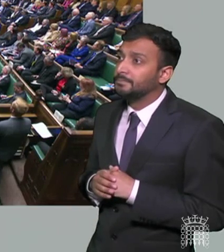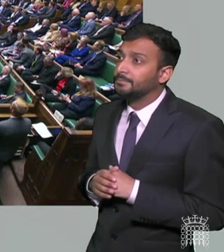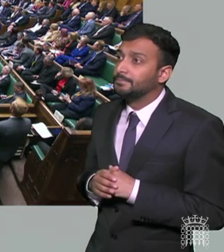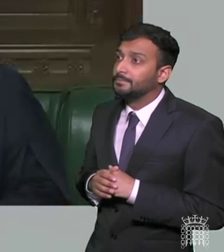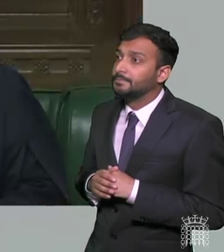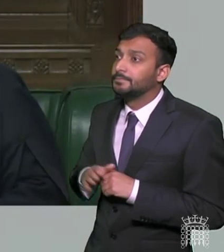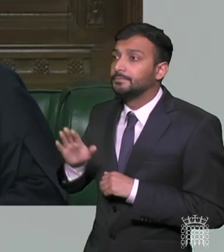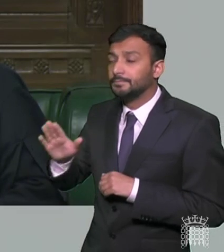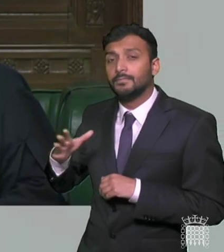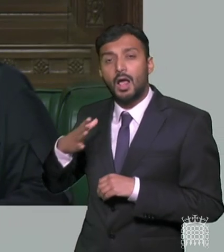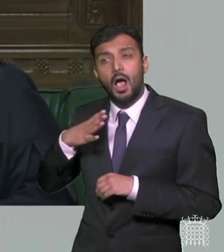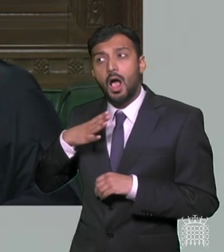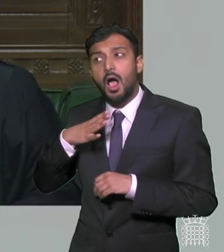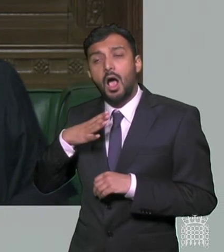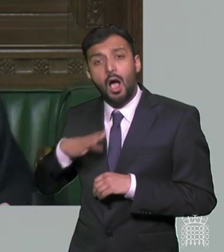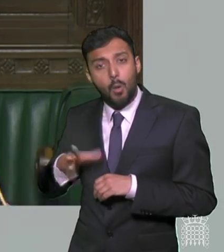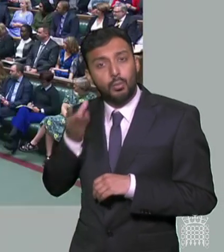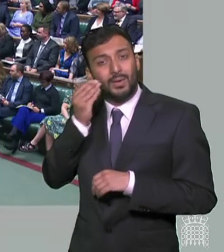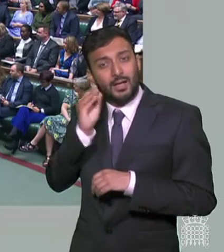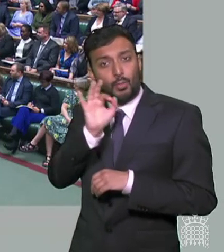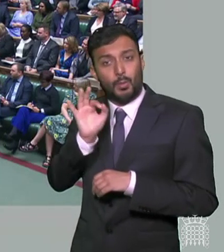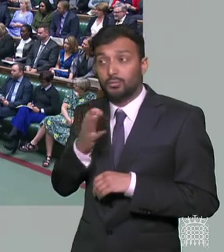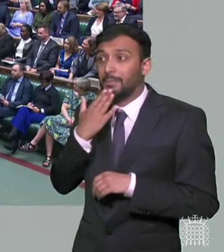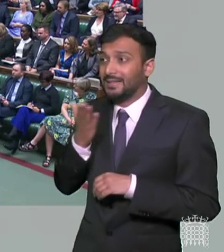I want to hear the question, and honourable Members will also want to hear the answer.